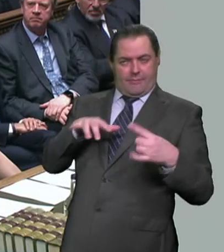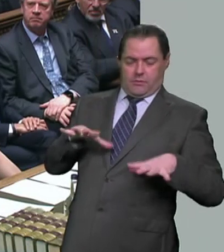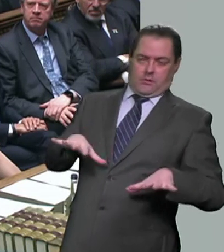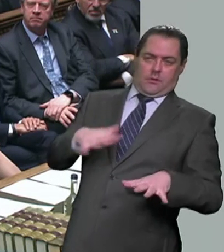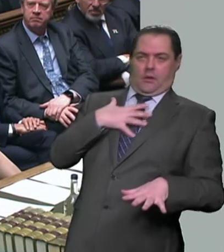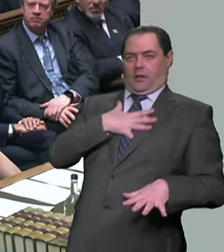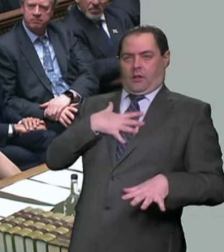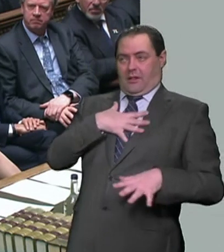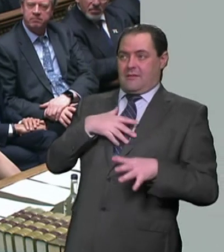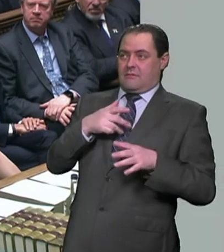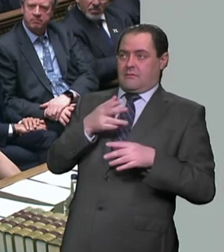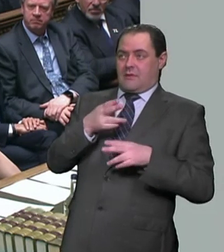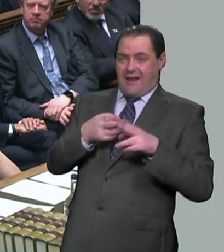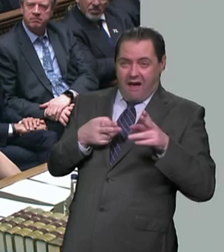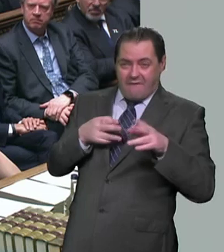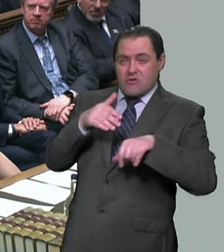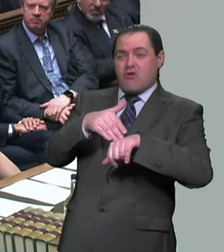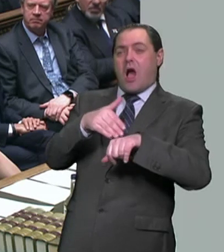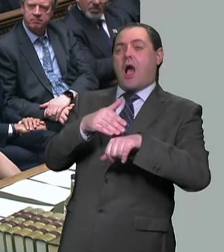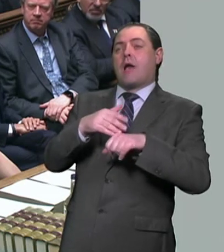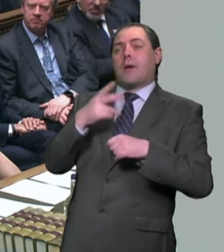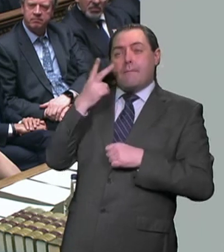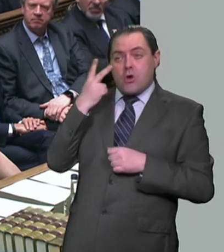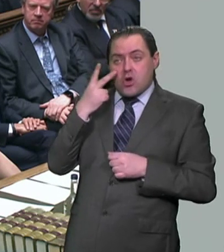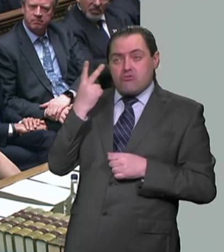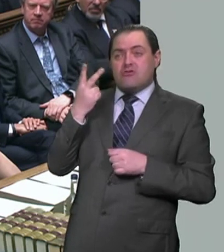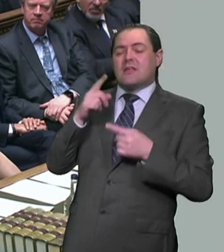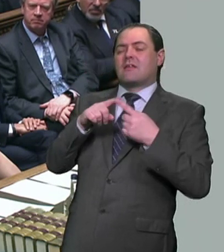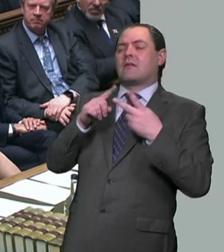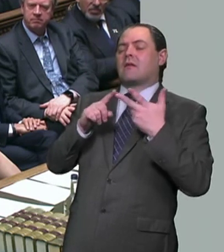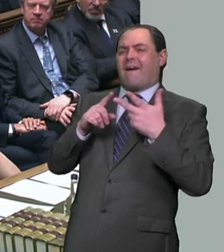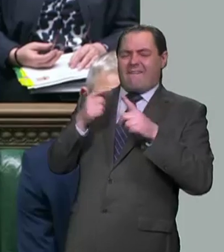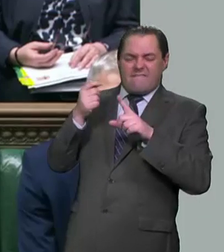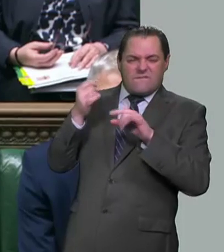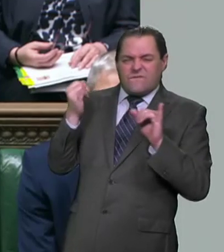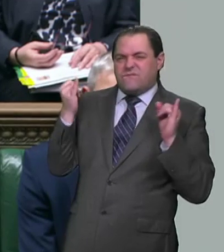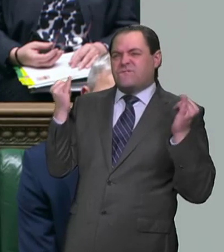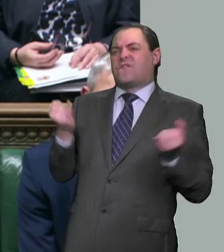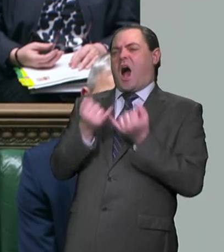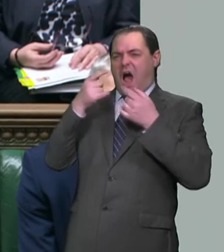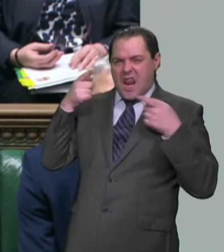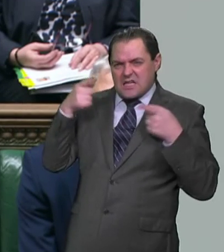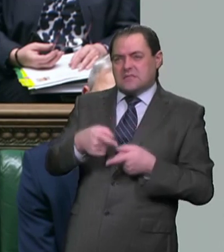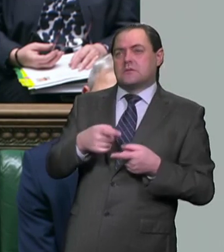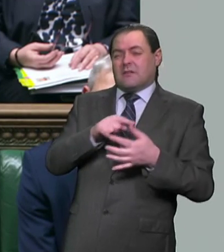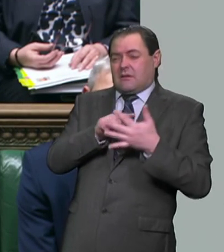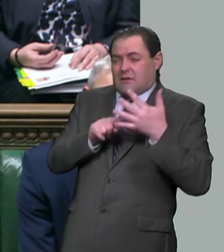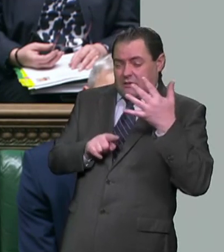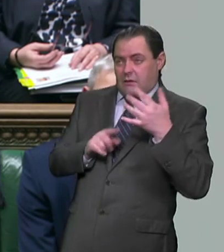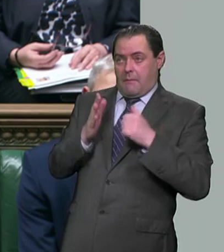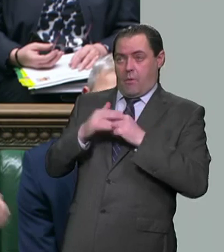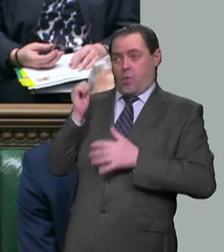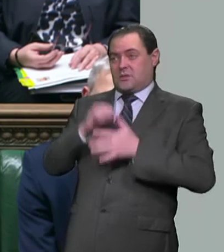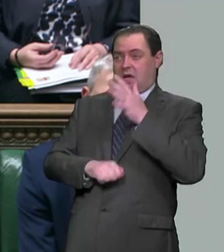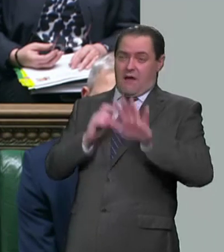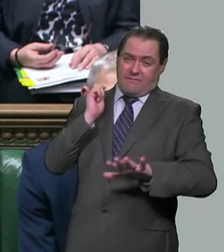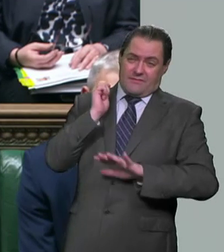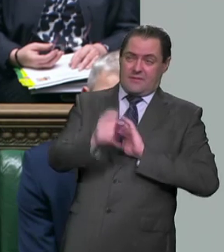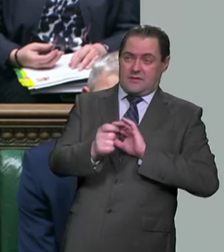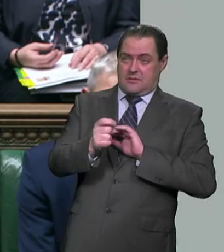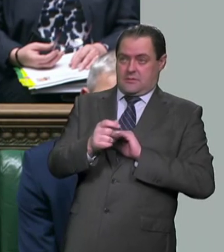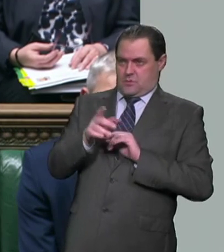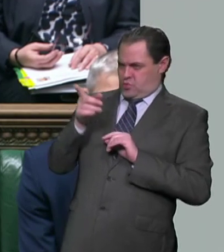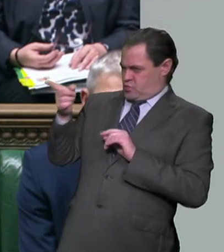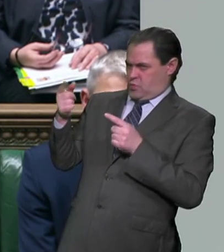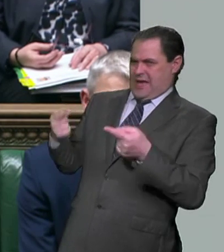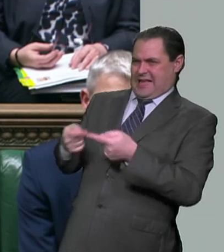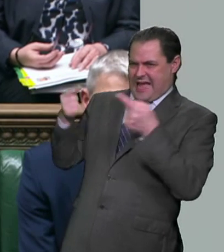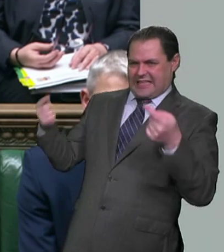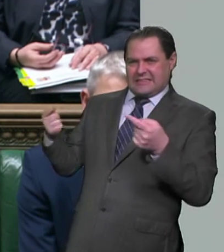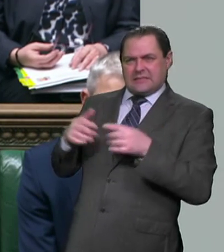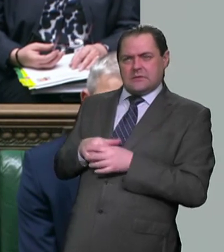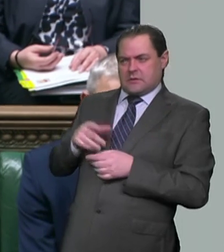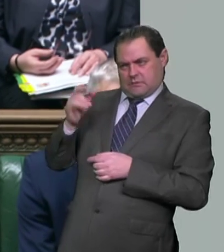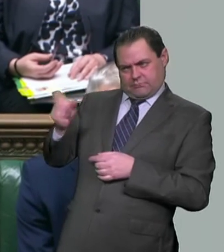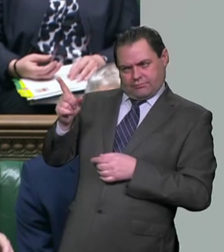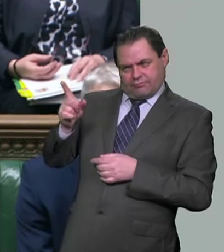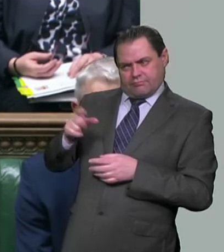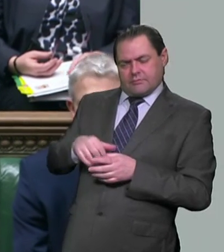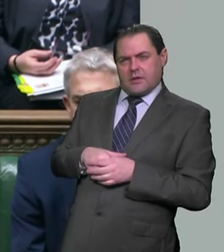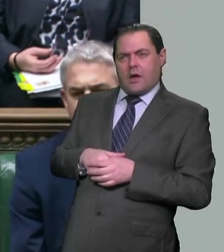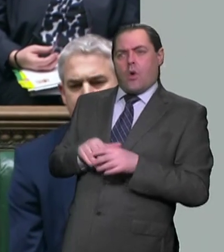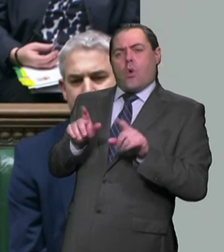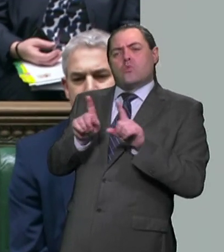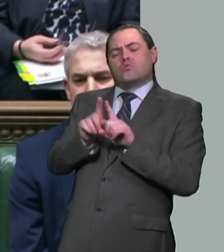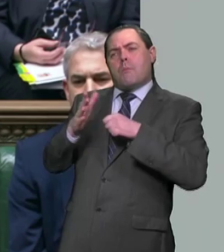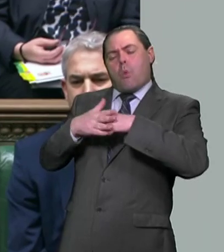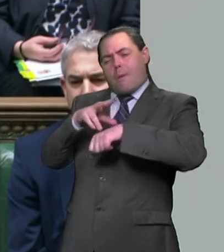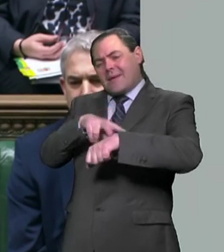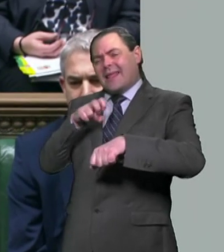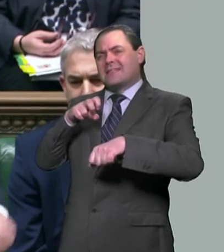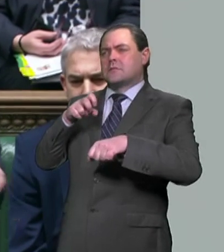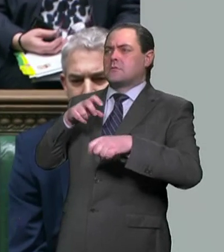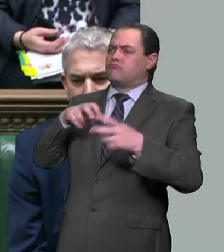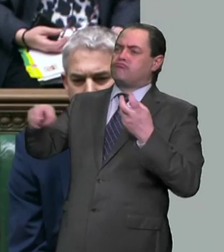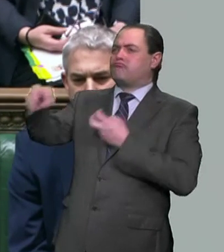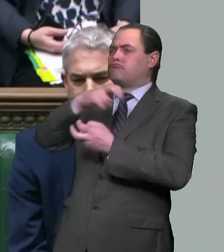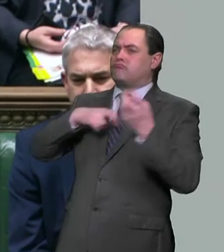We are tackling knife crime, burglary and crimes of violence in the street with tougher sentences—which Labour voted against, by the way—and putting more police out on the street.